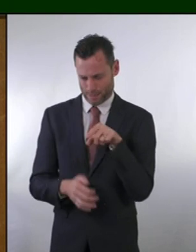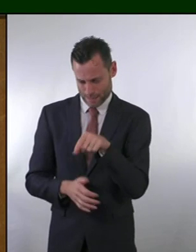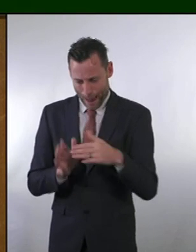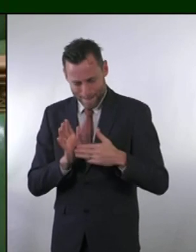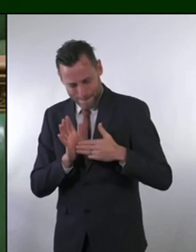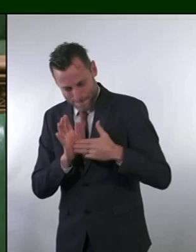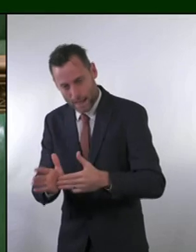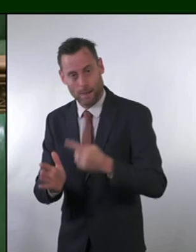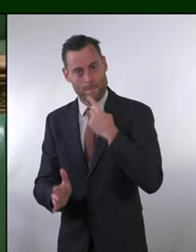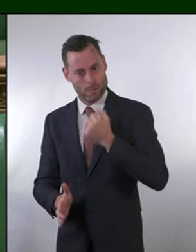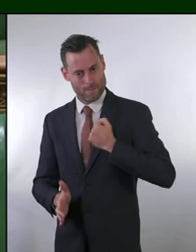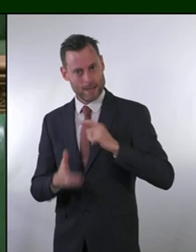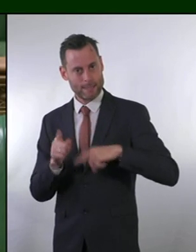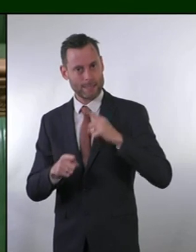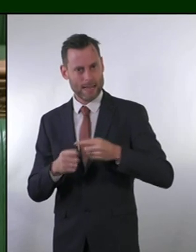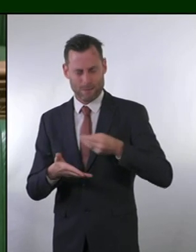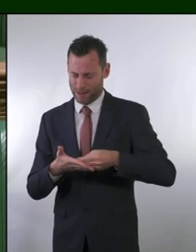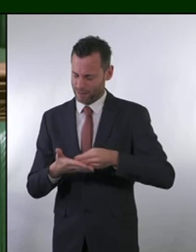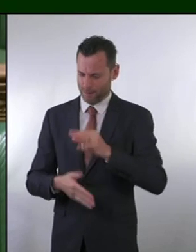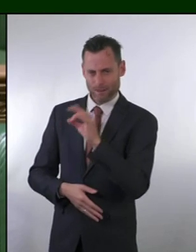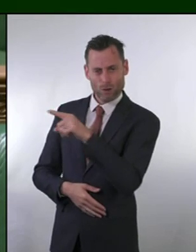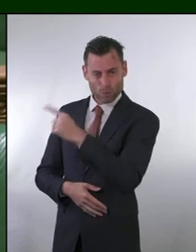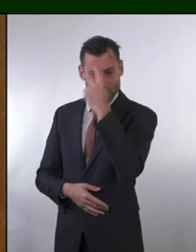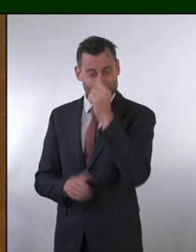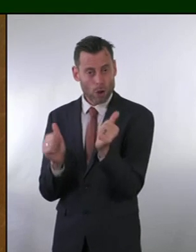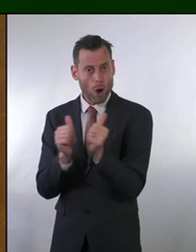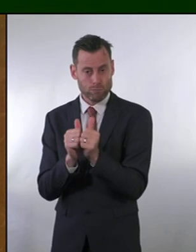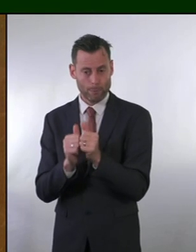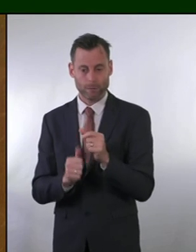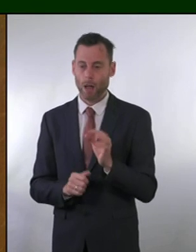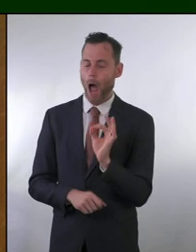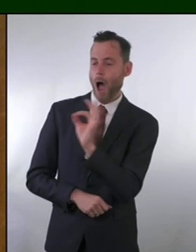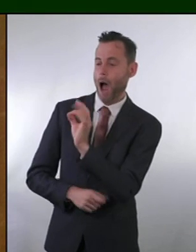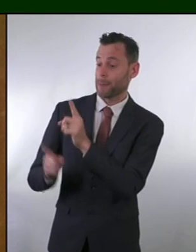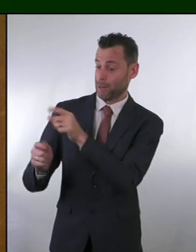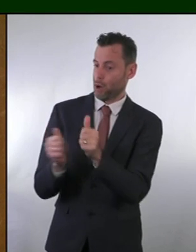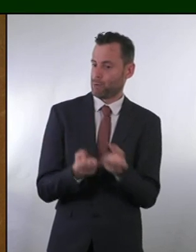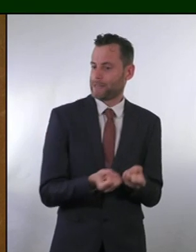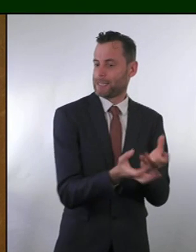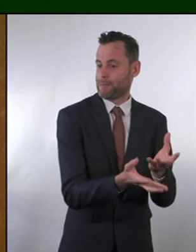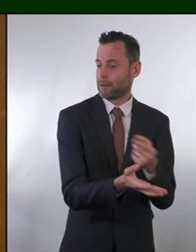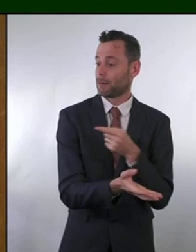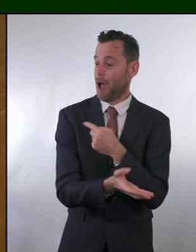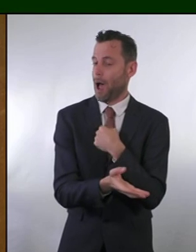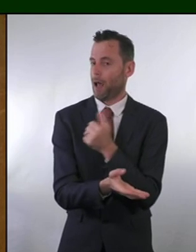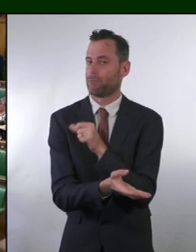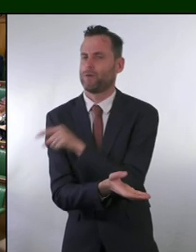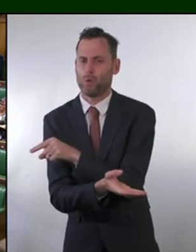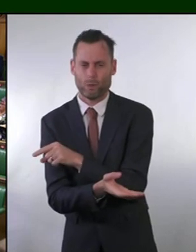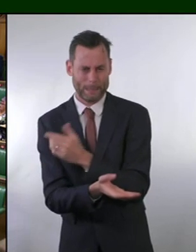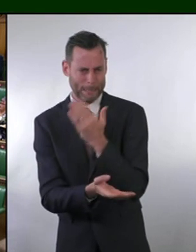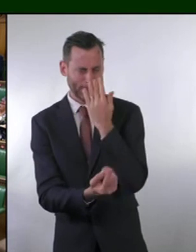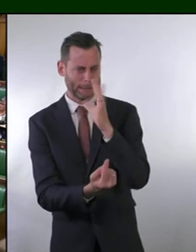Does the Prime Minister think that the approval process is appropriate, or does he think that the public might be right in thinking that this all looks a bit grubby?